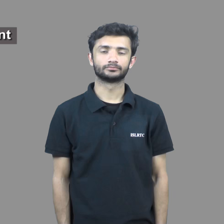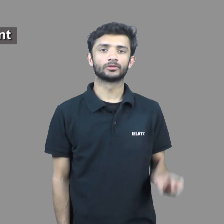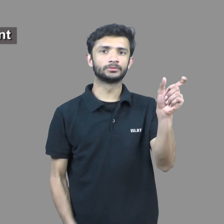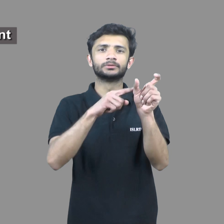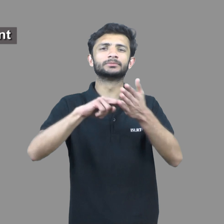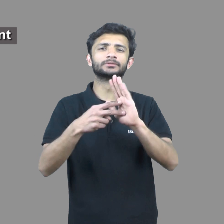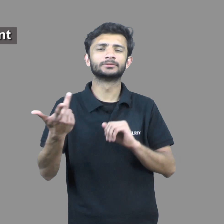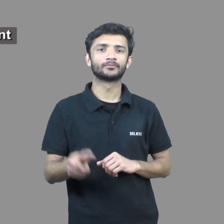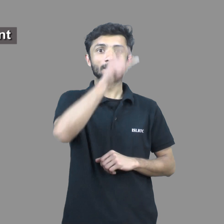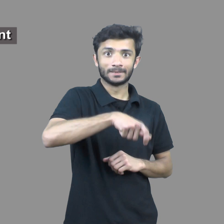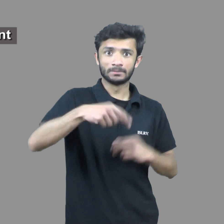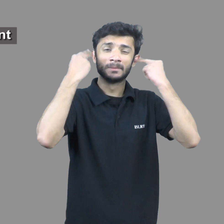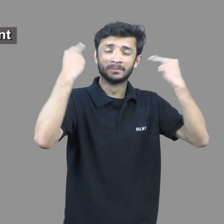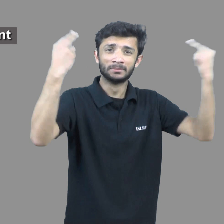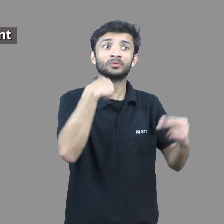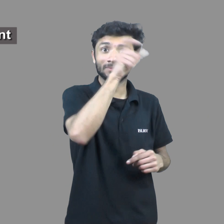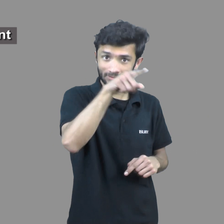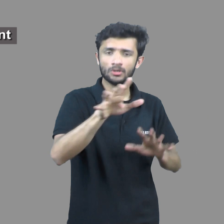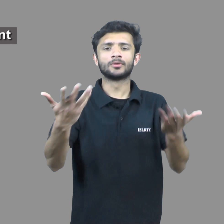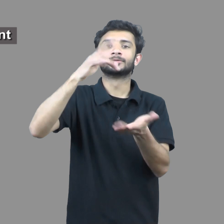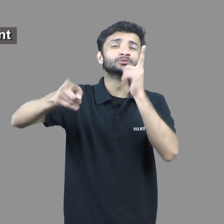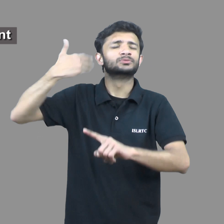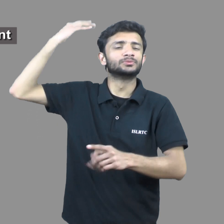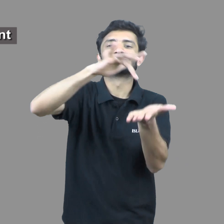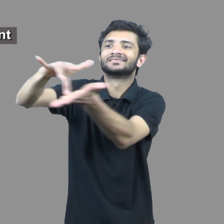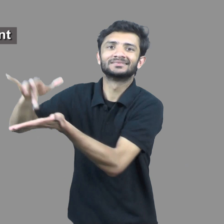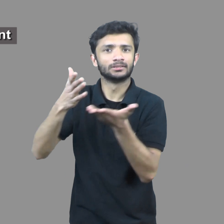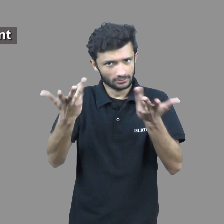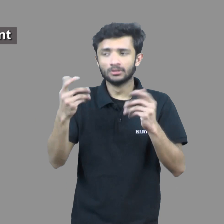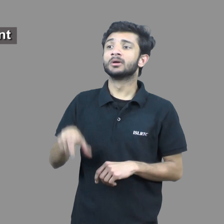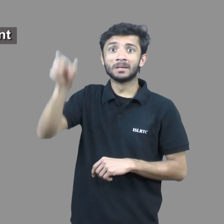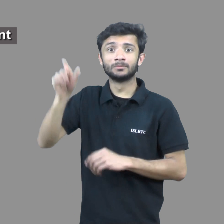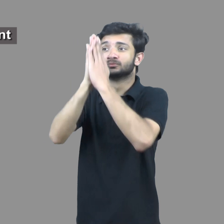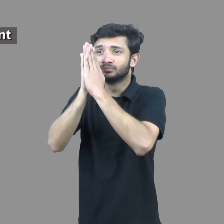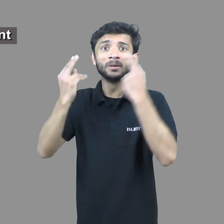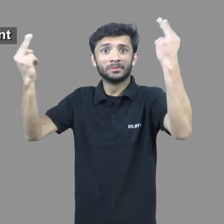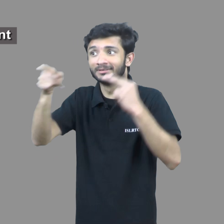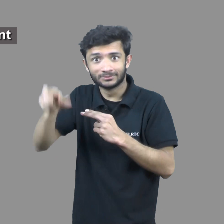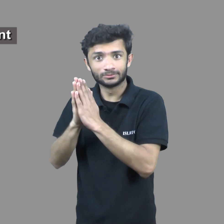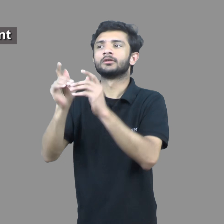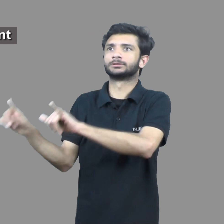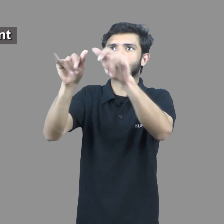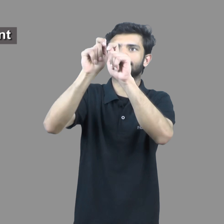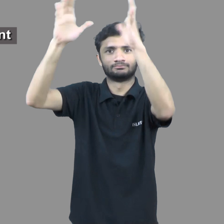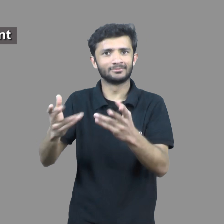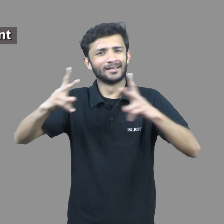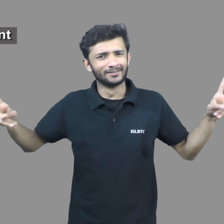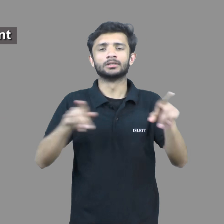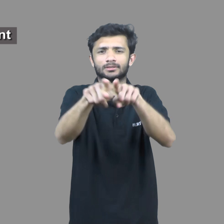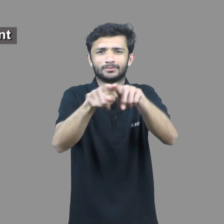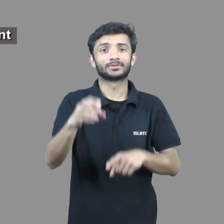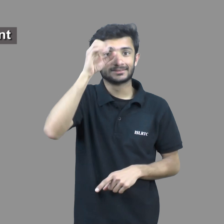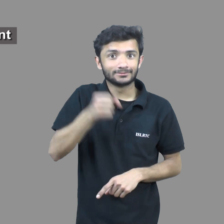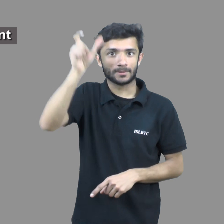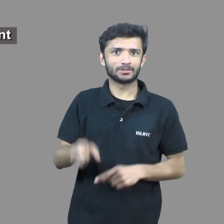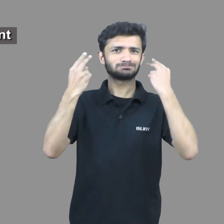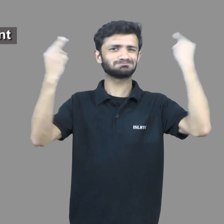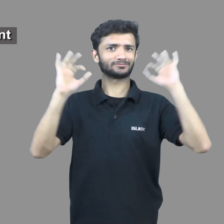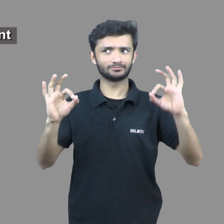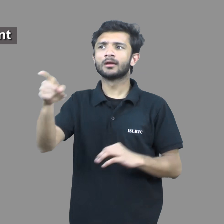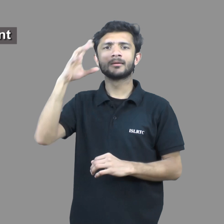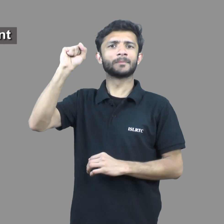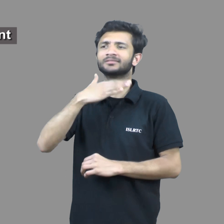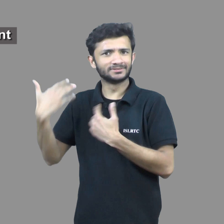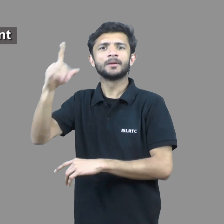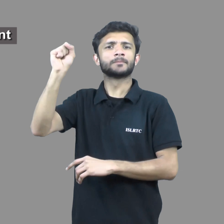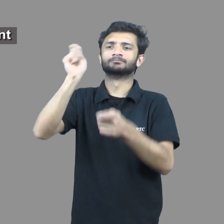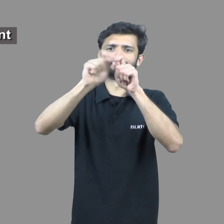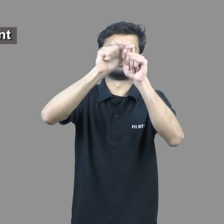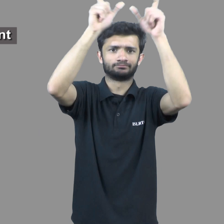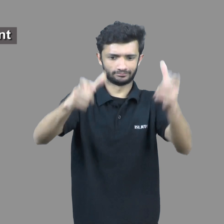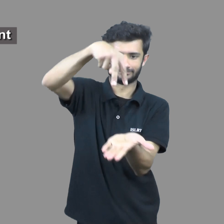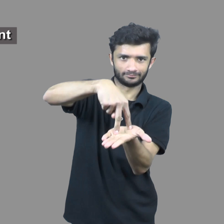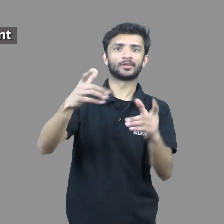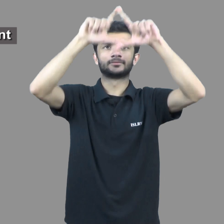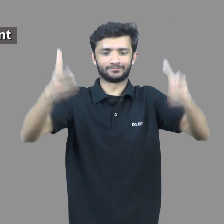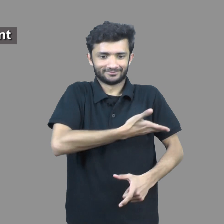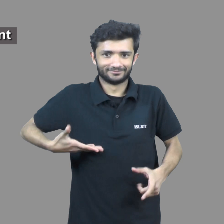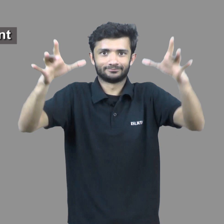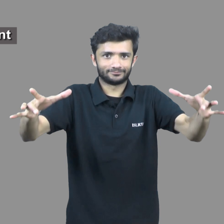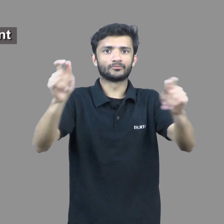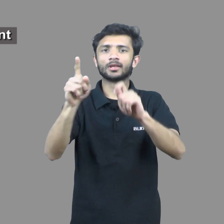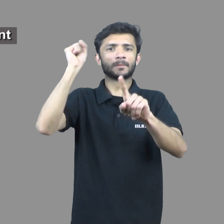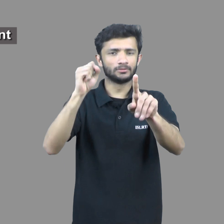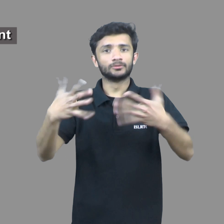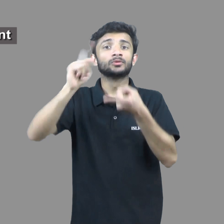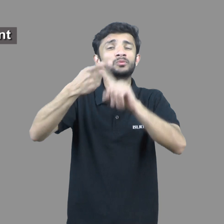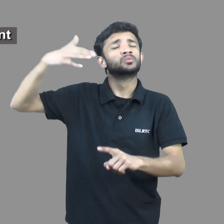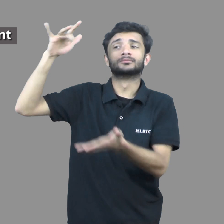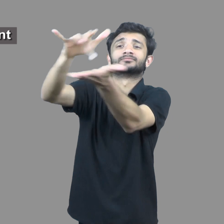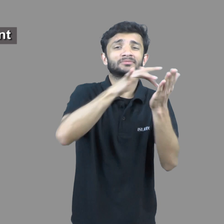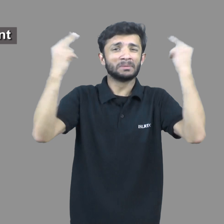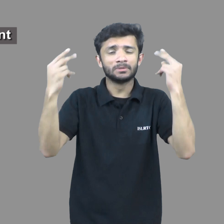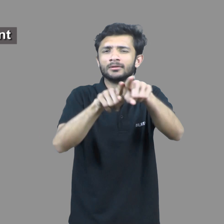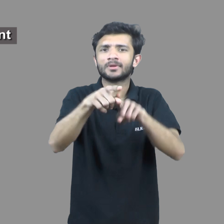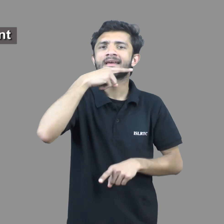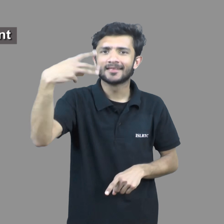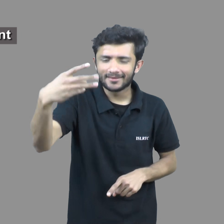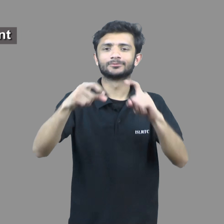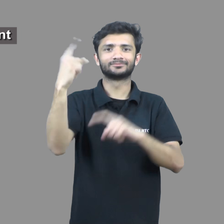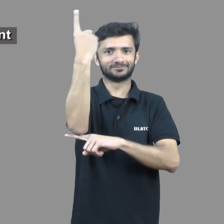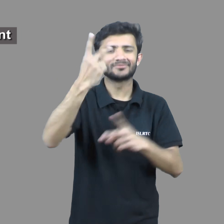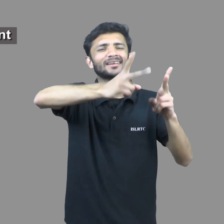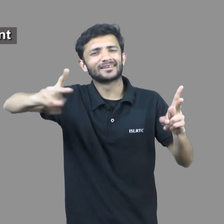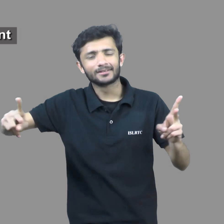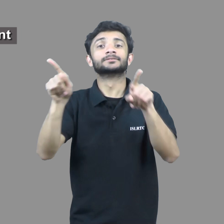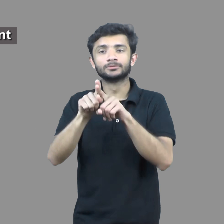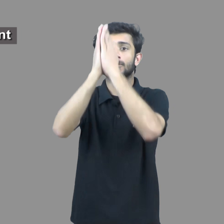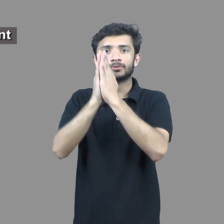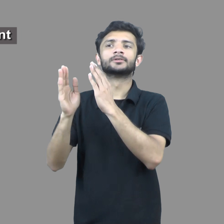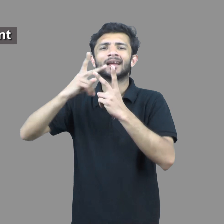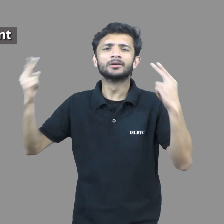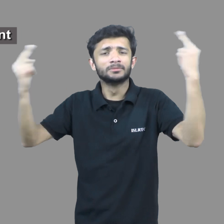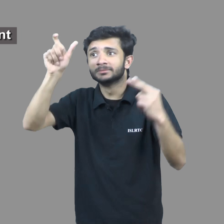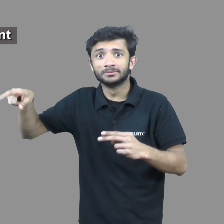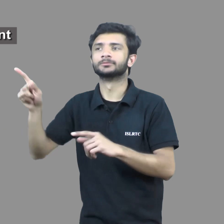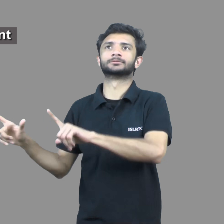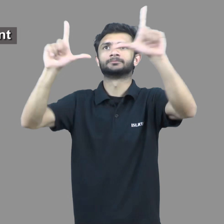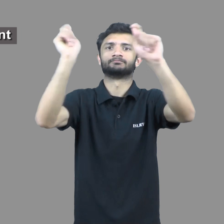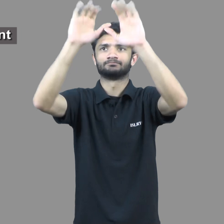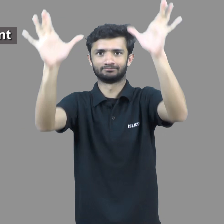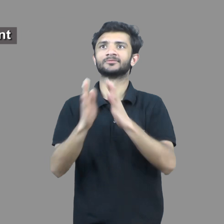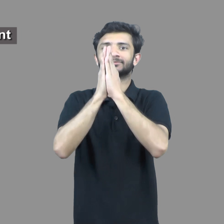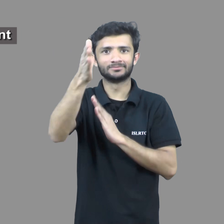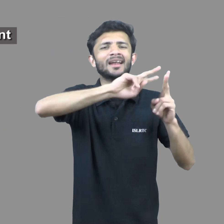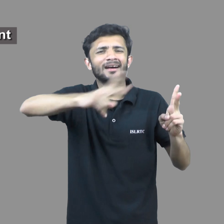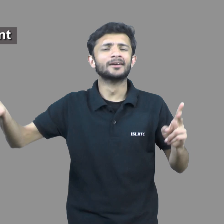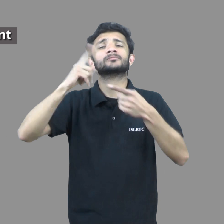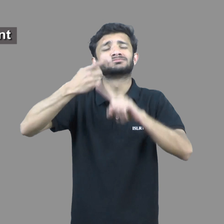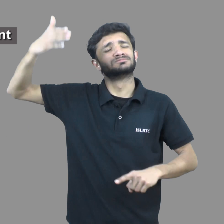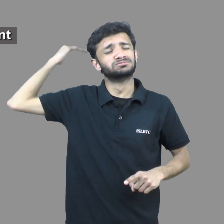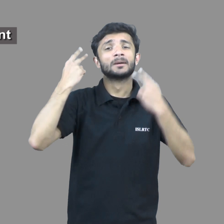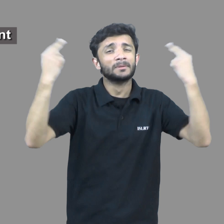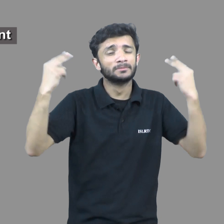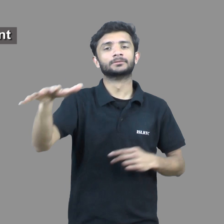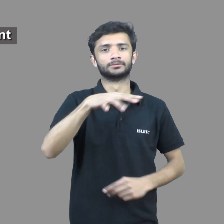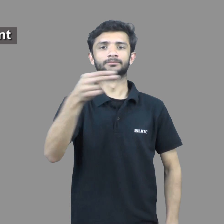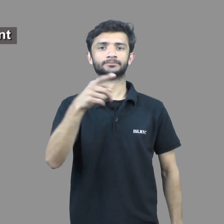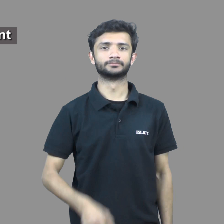Monument